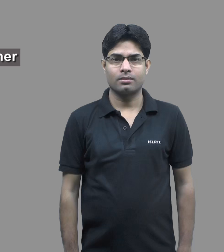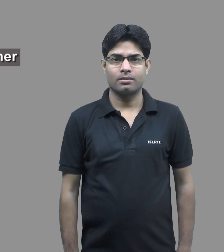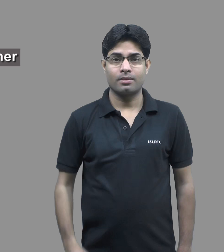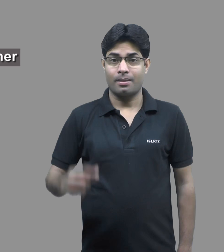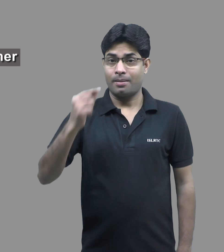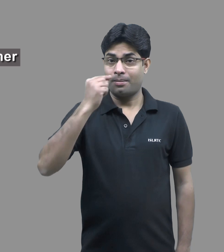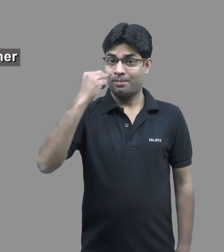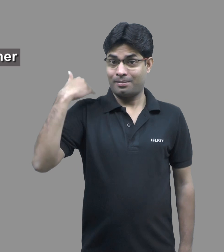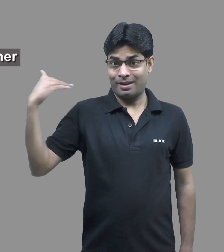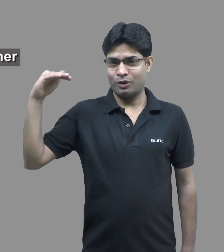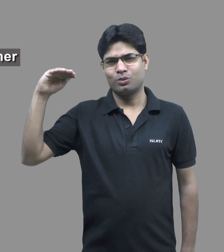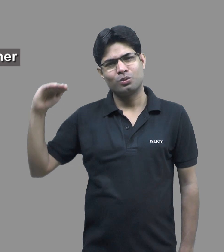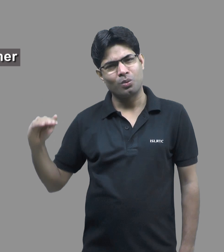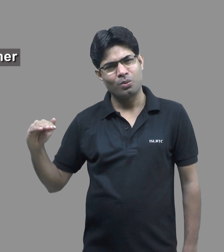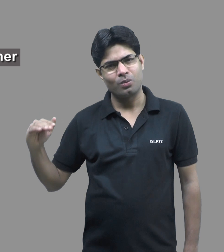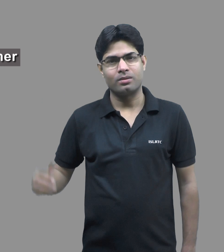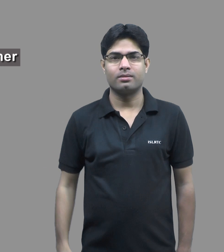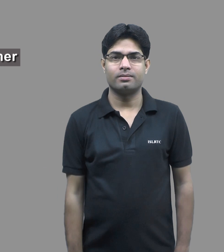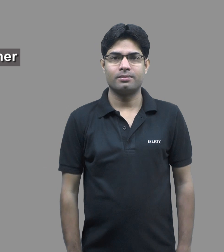Younger Brother